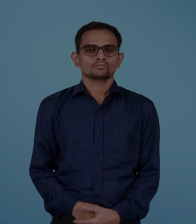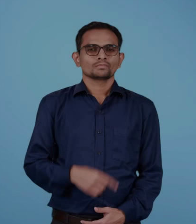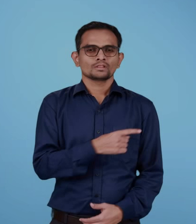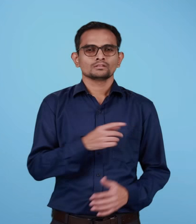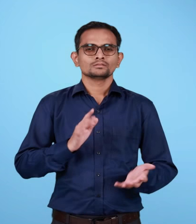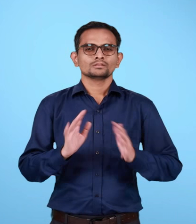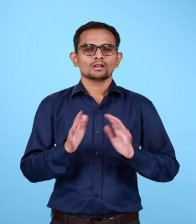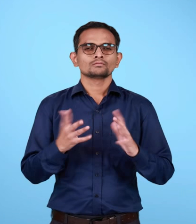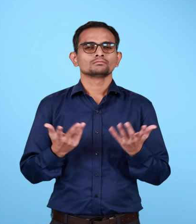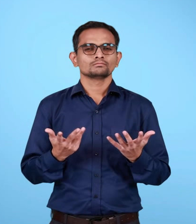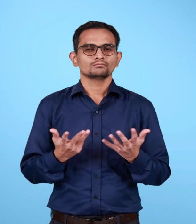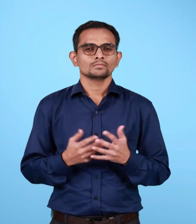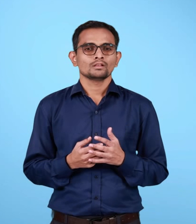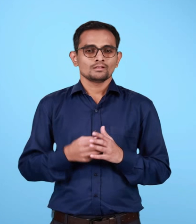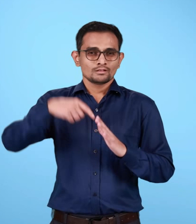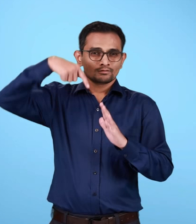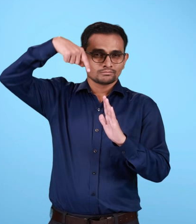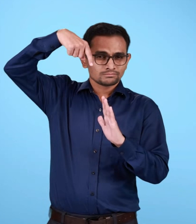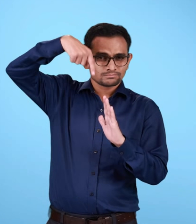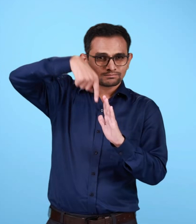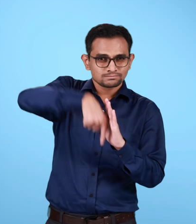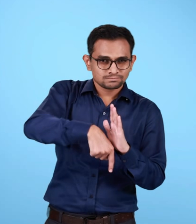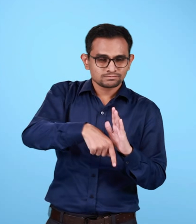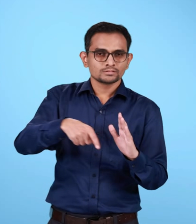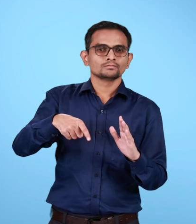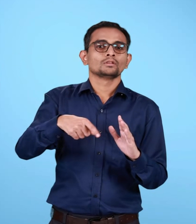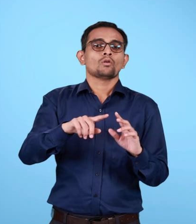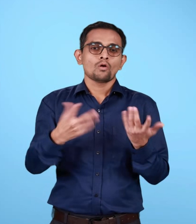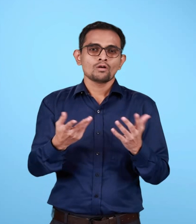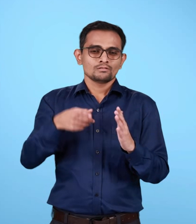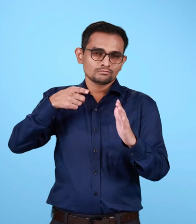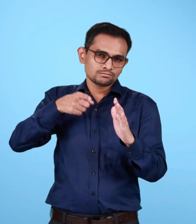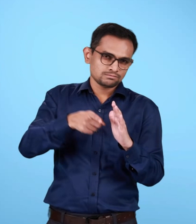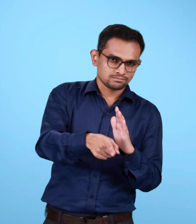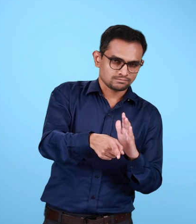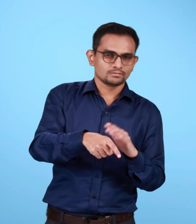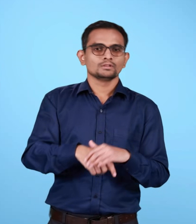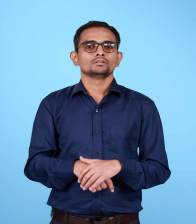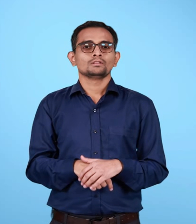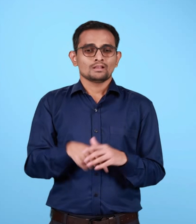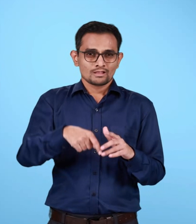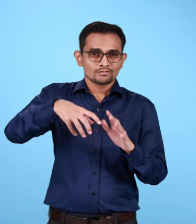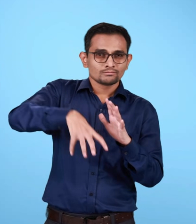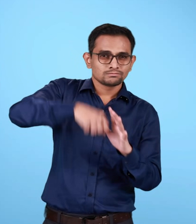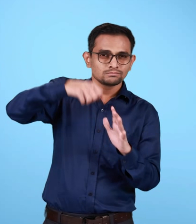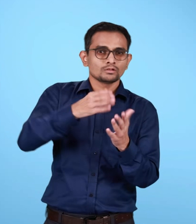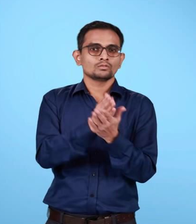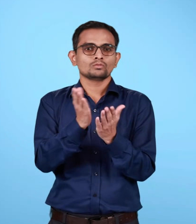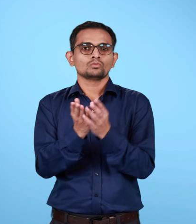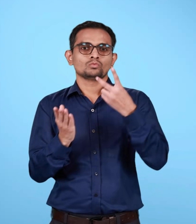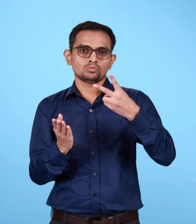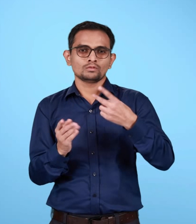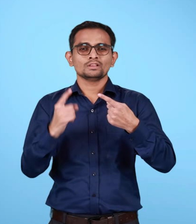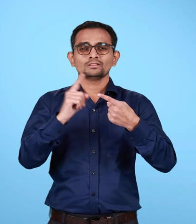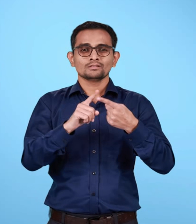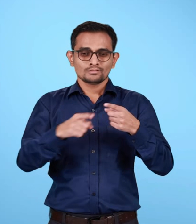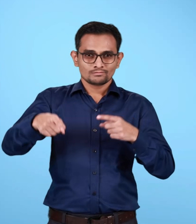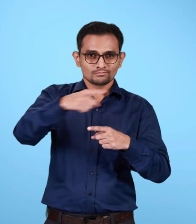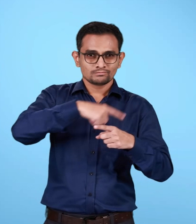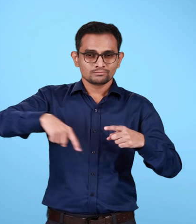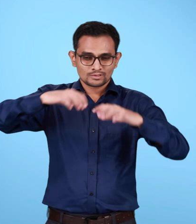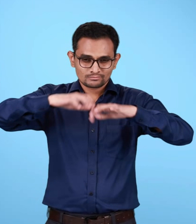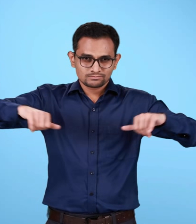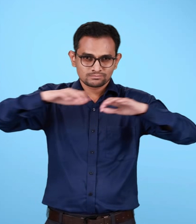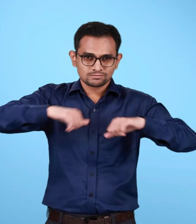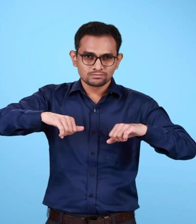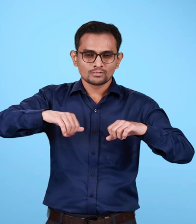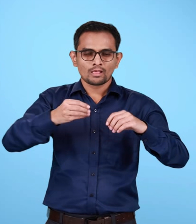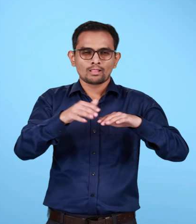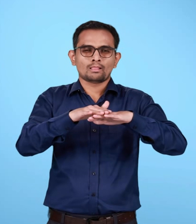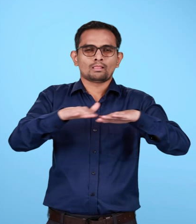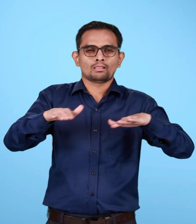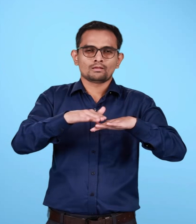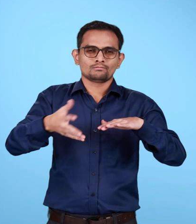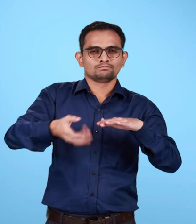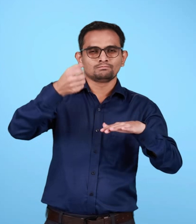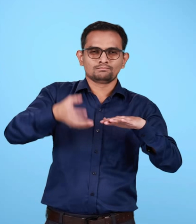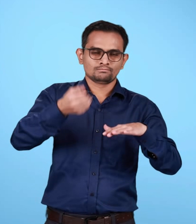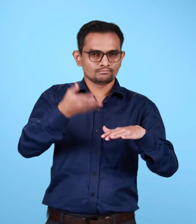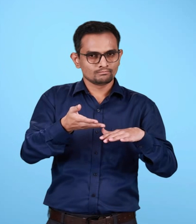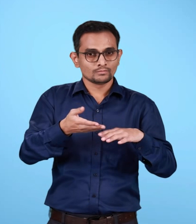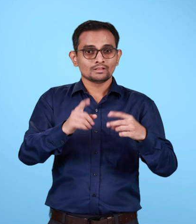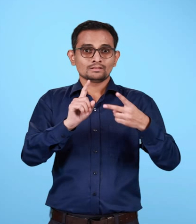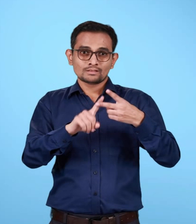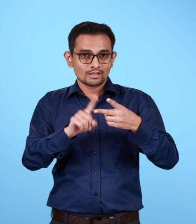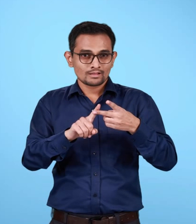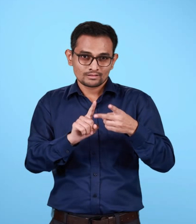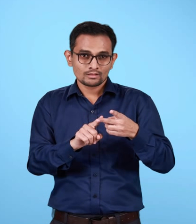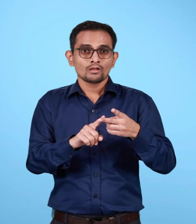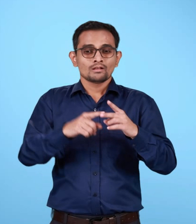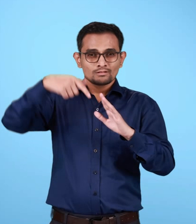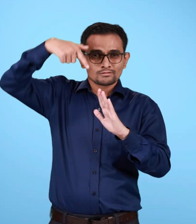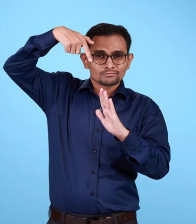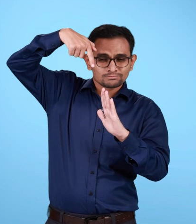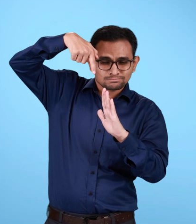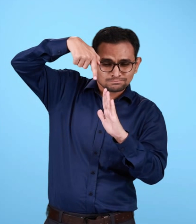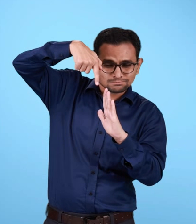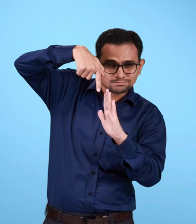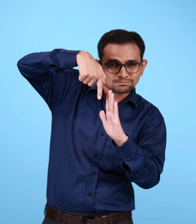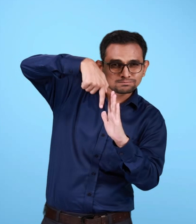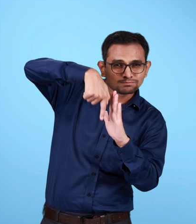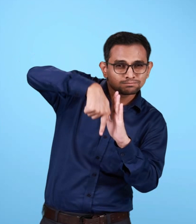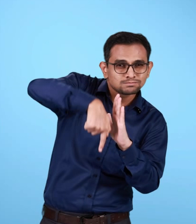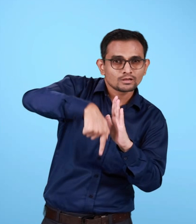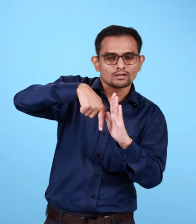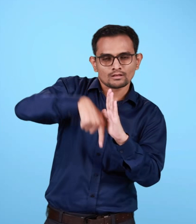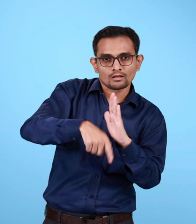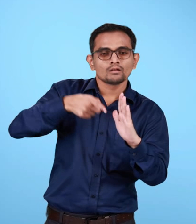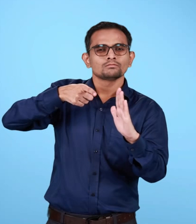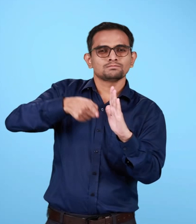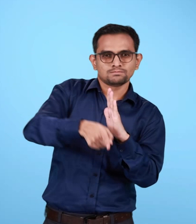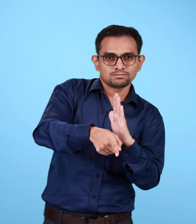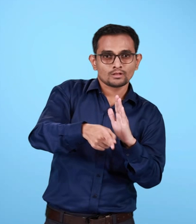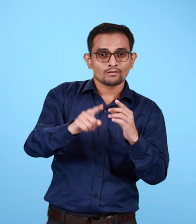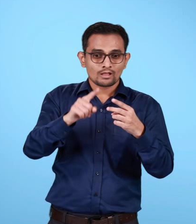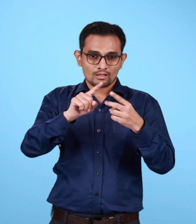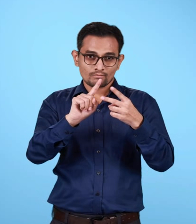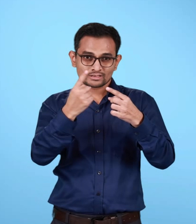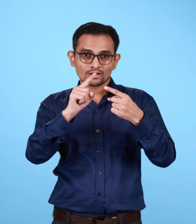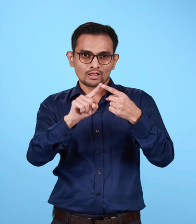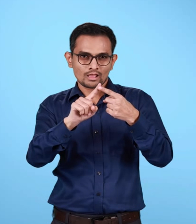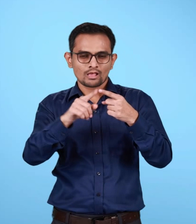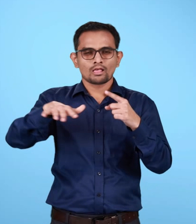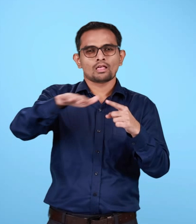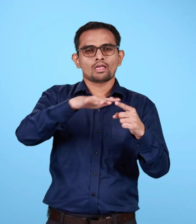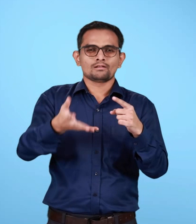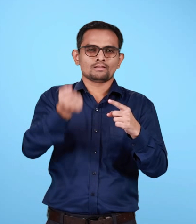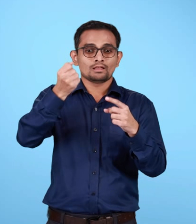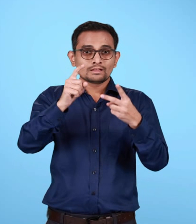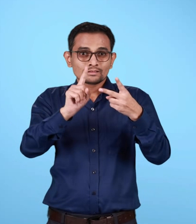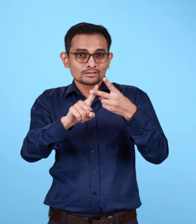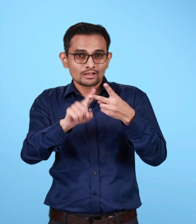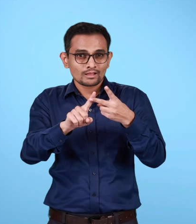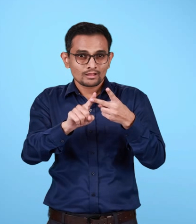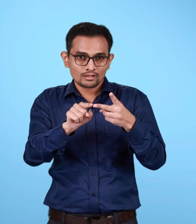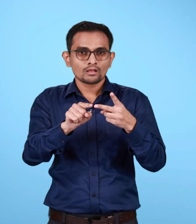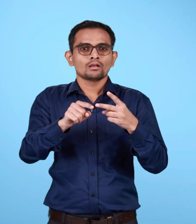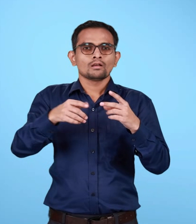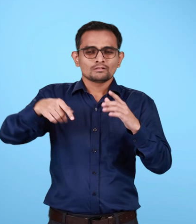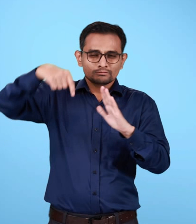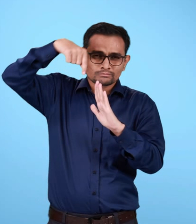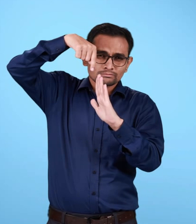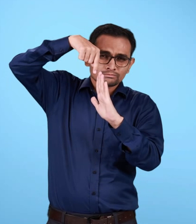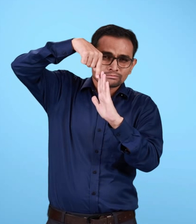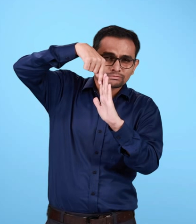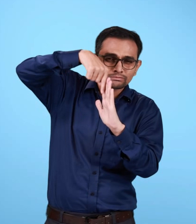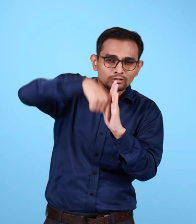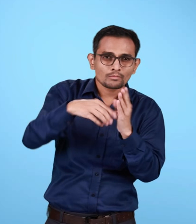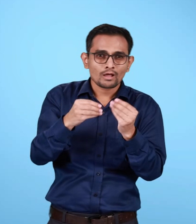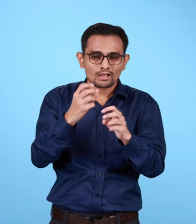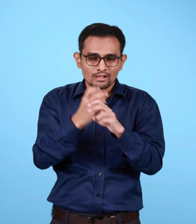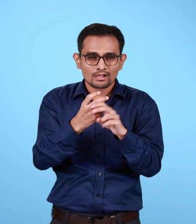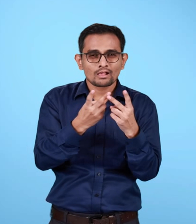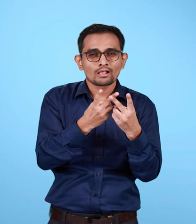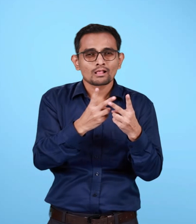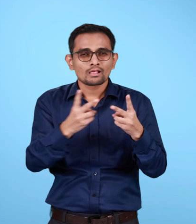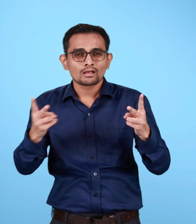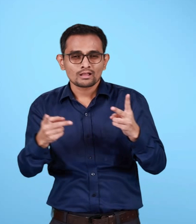This sign refers to shaft mining. Mining is of two types open-cast mining and shaft mining. In open-cast mining, minerals lying at shallow depths are taken out by removing surface layer. But in cases where mineral deposits lie at great depths,